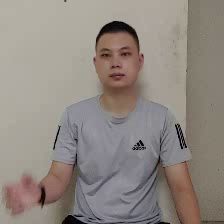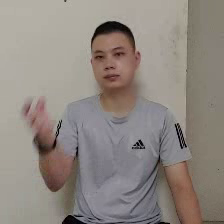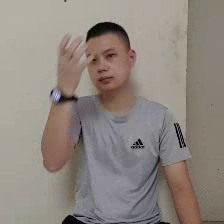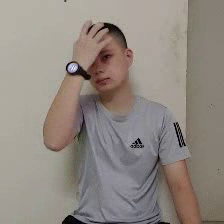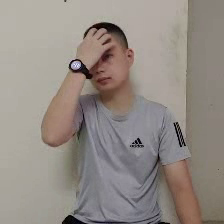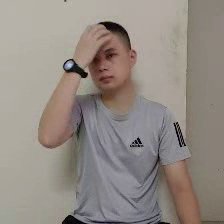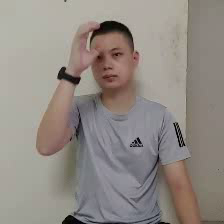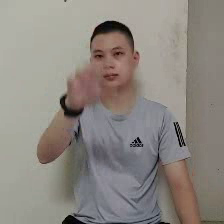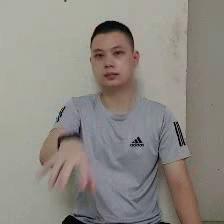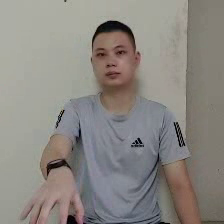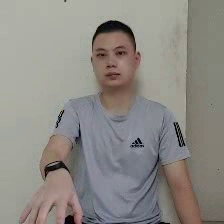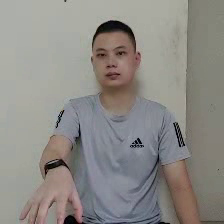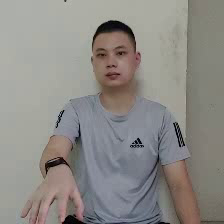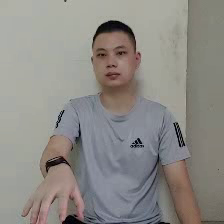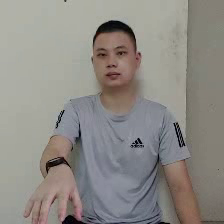Áp dụng